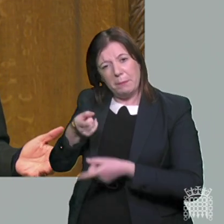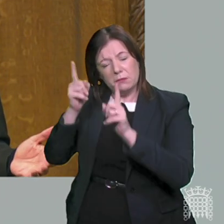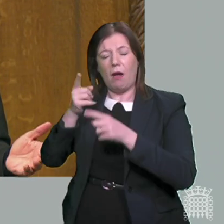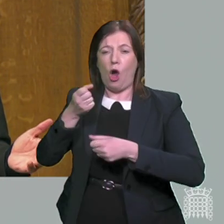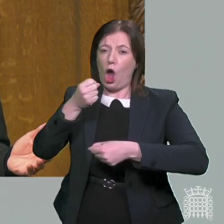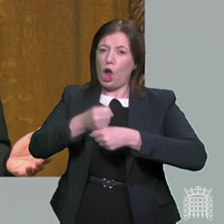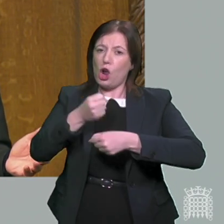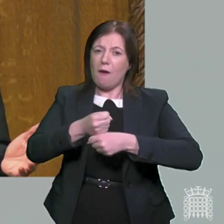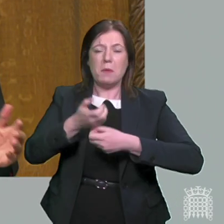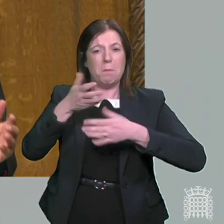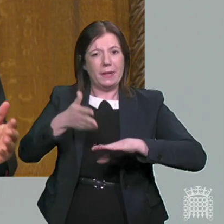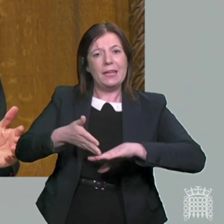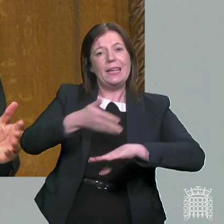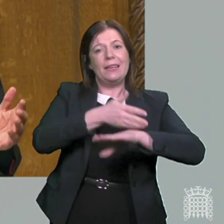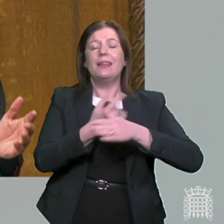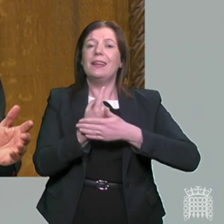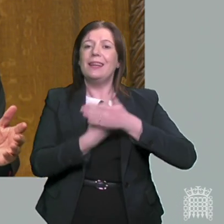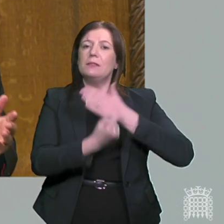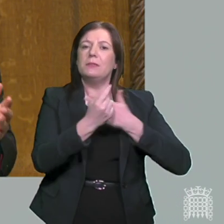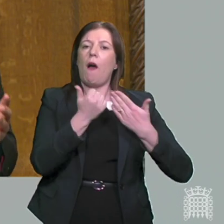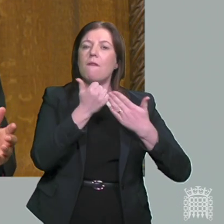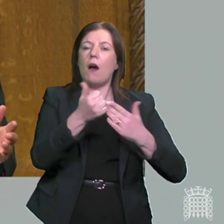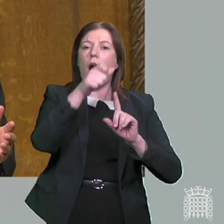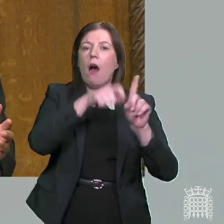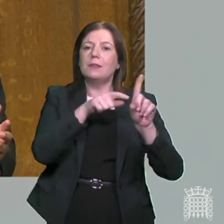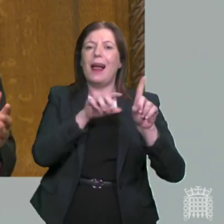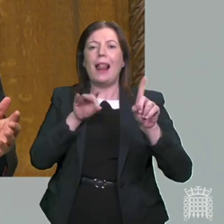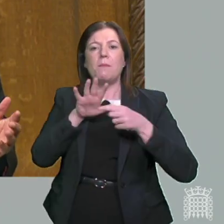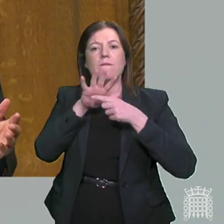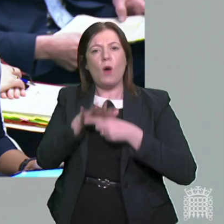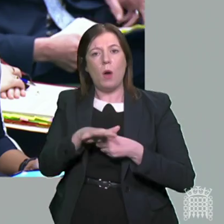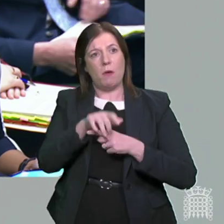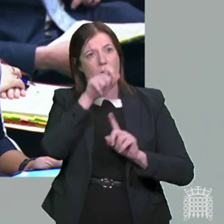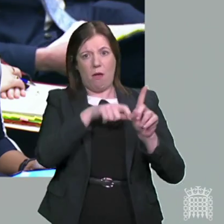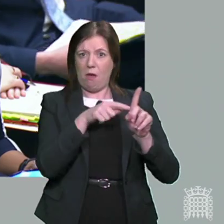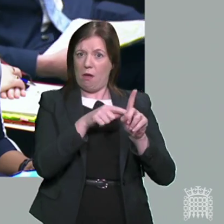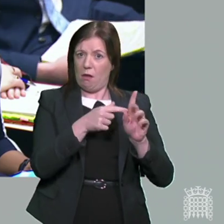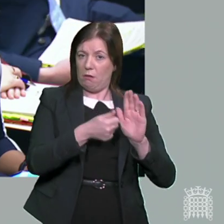The Government removed the independent adviser on Islamophobia, Qari Asim.